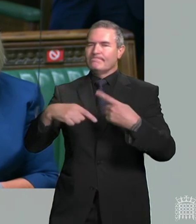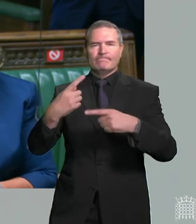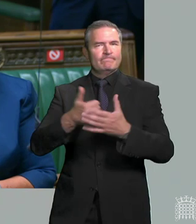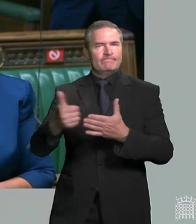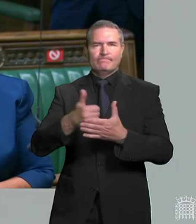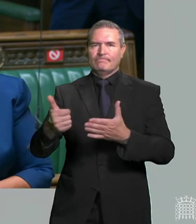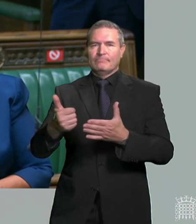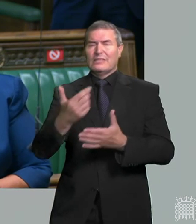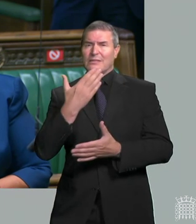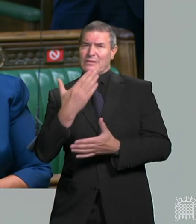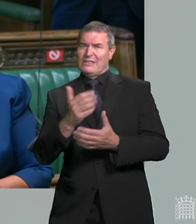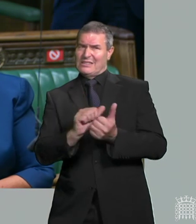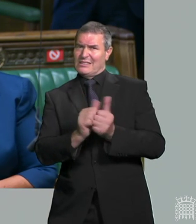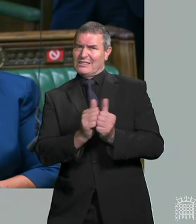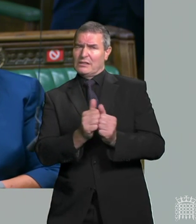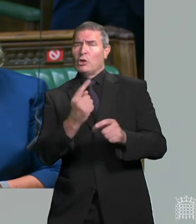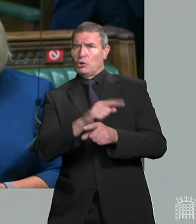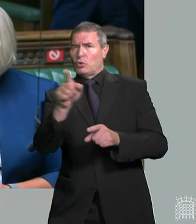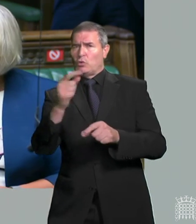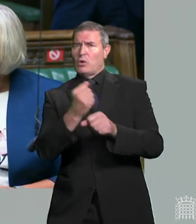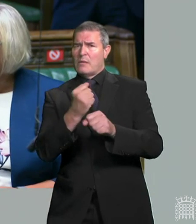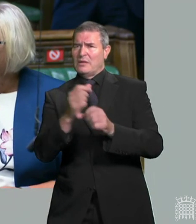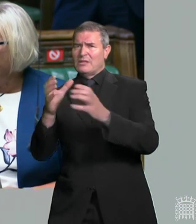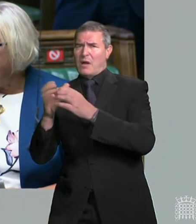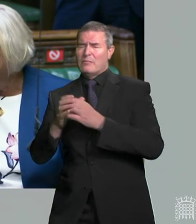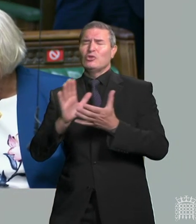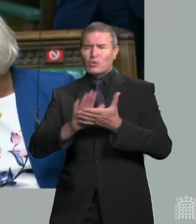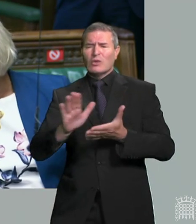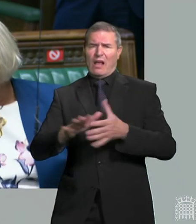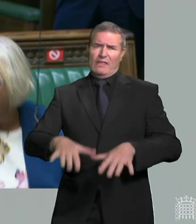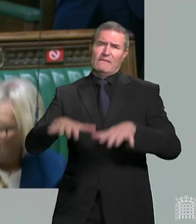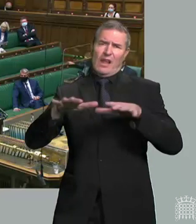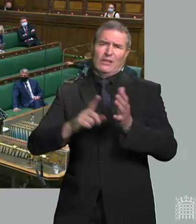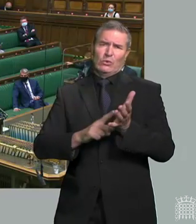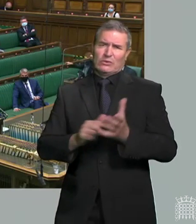Will he speak to Government Departments to get this sorted?